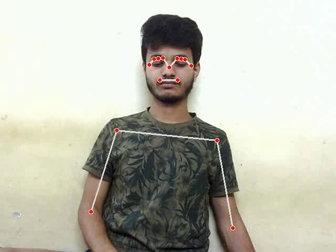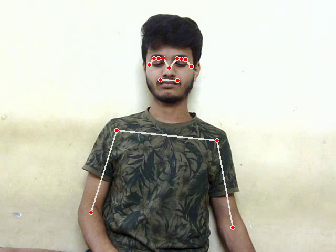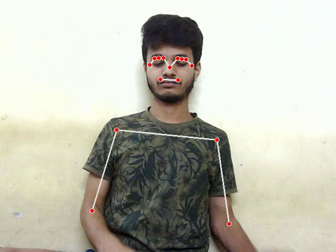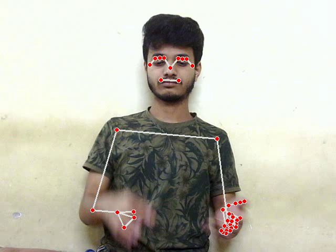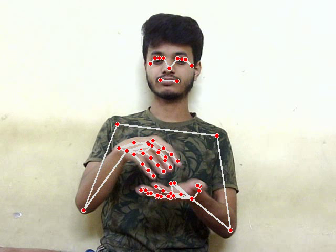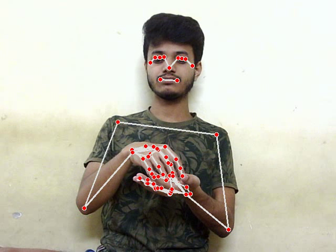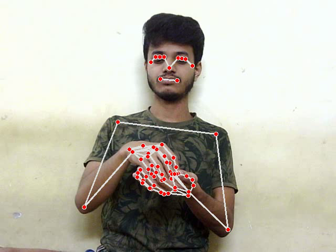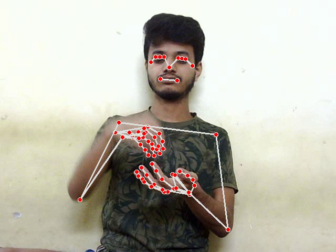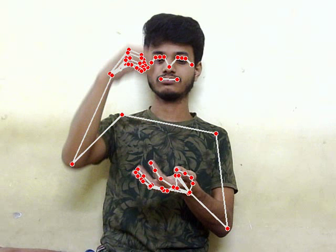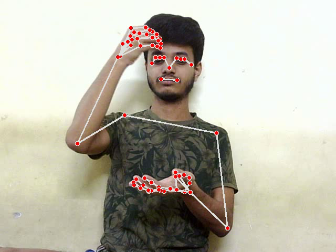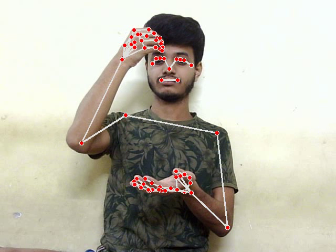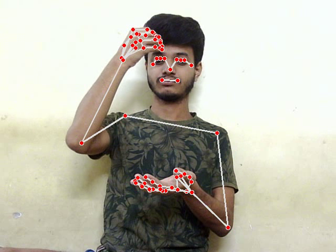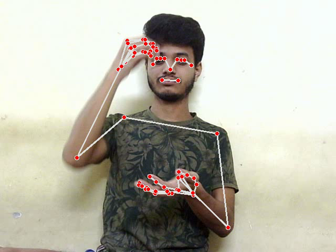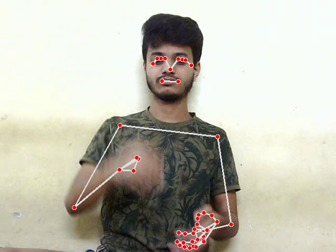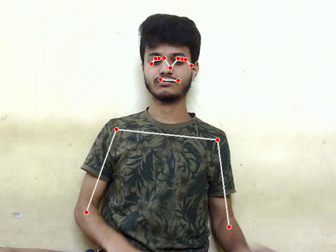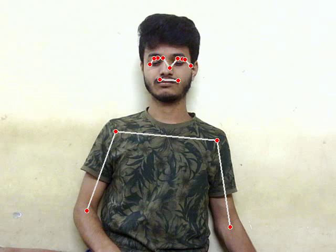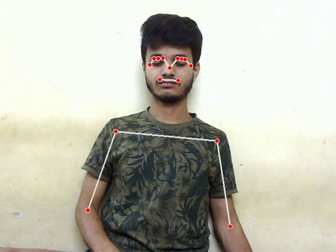learn